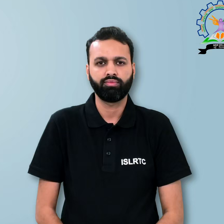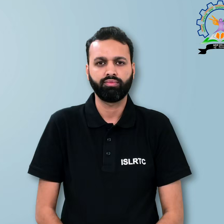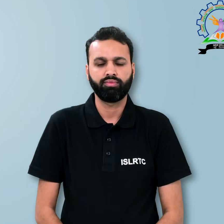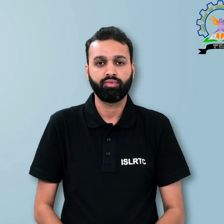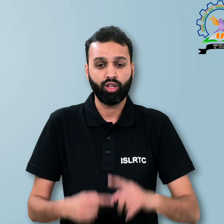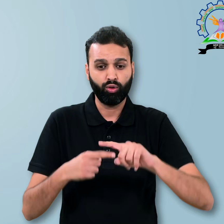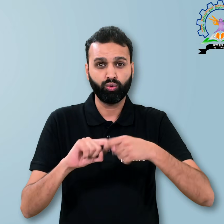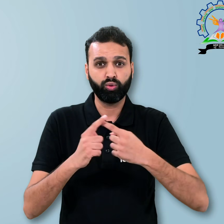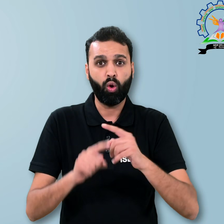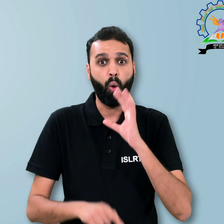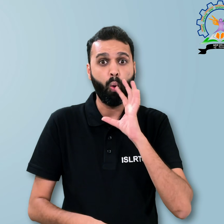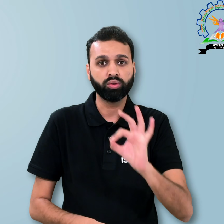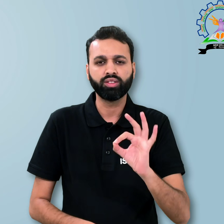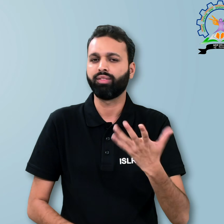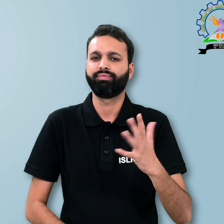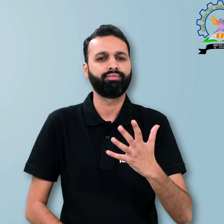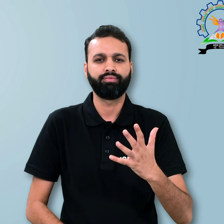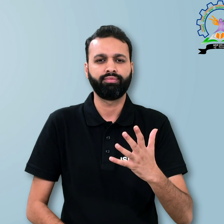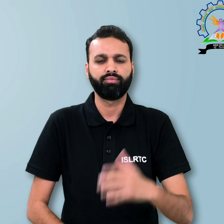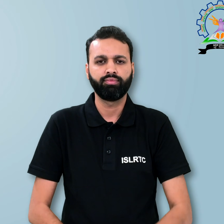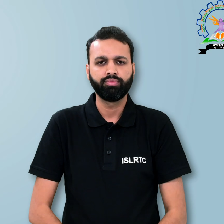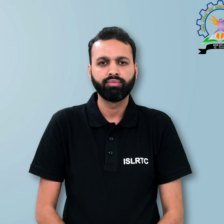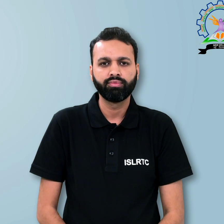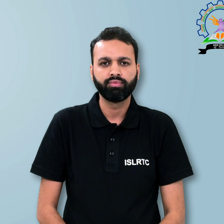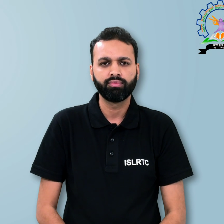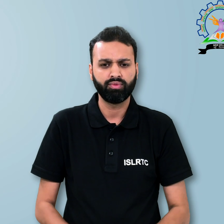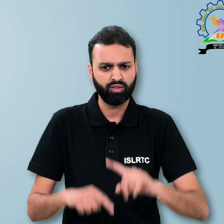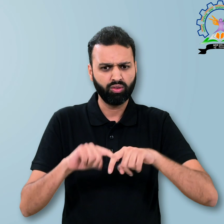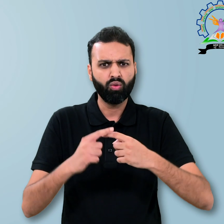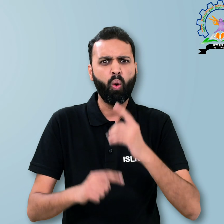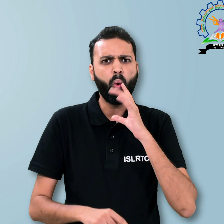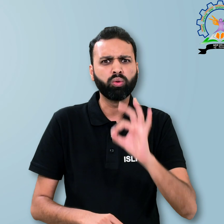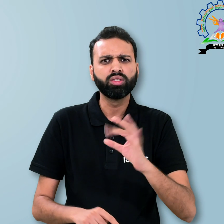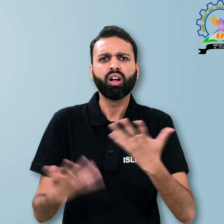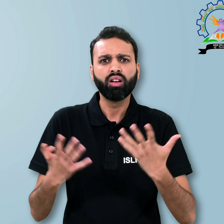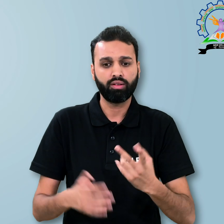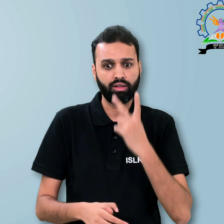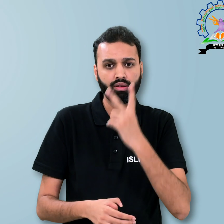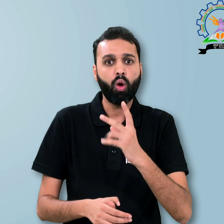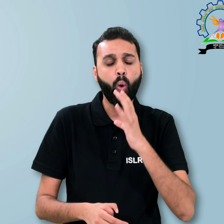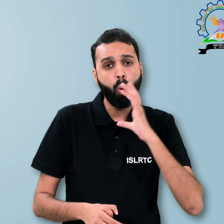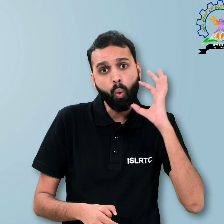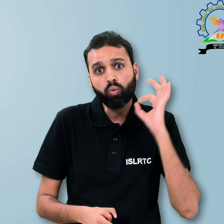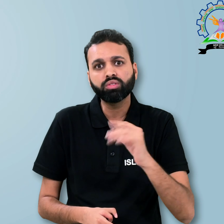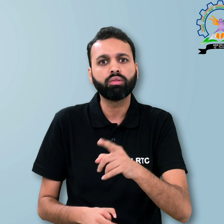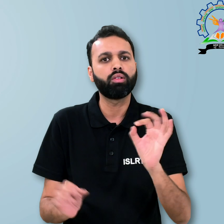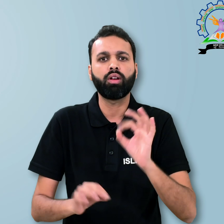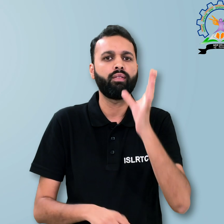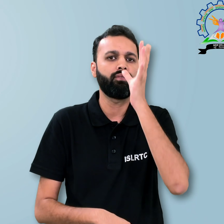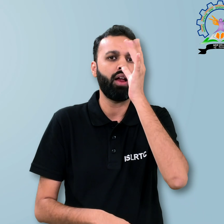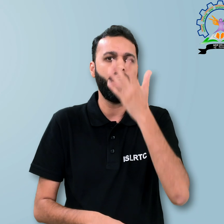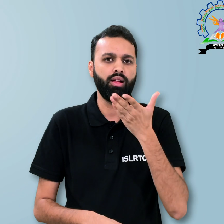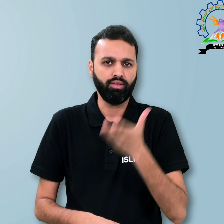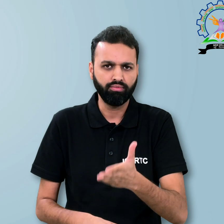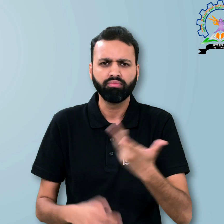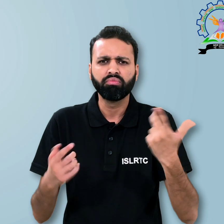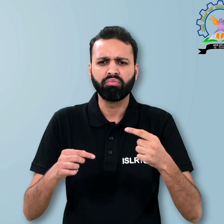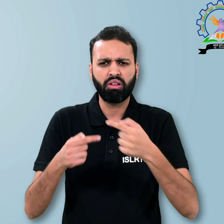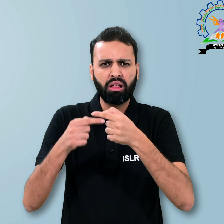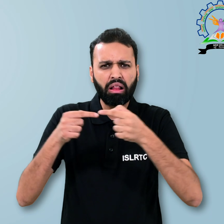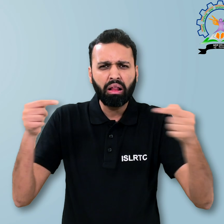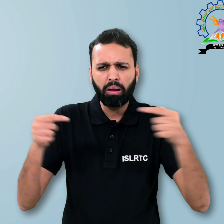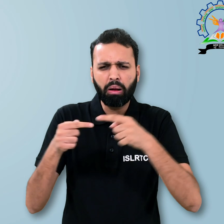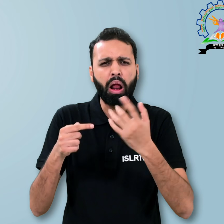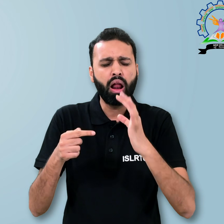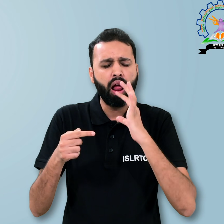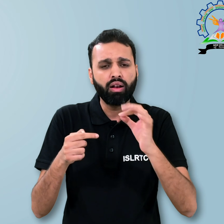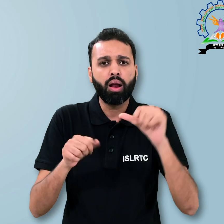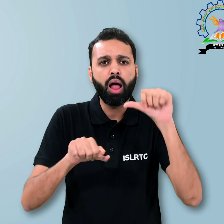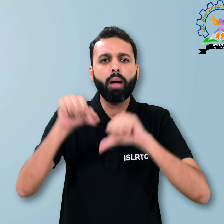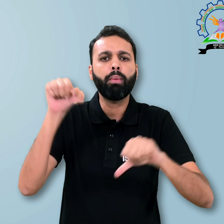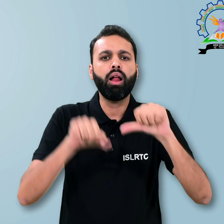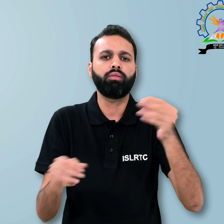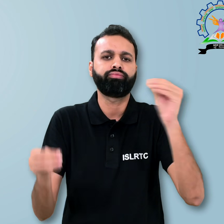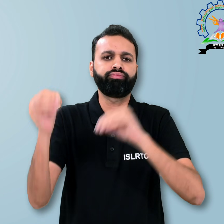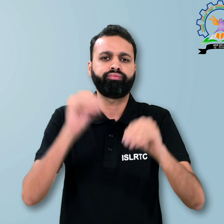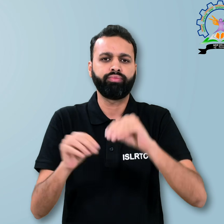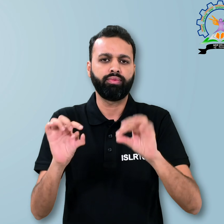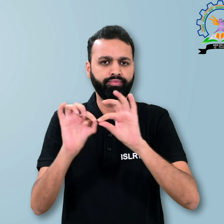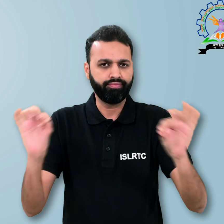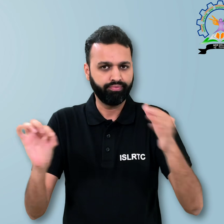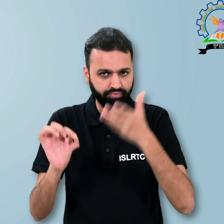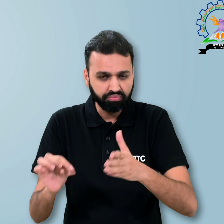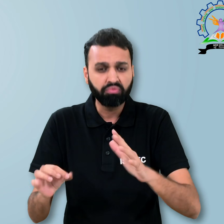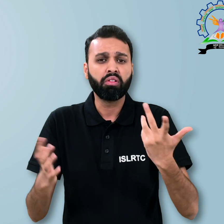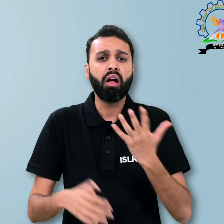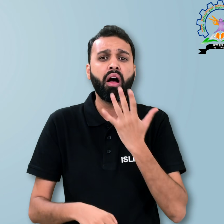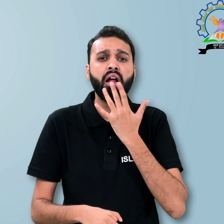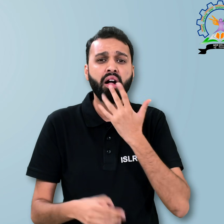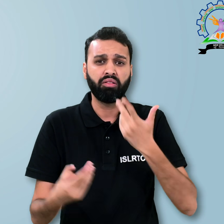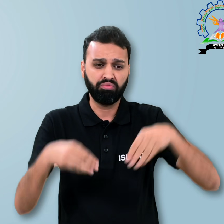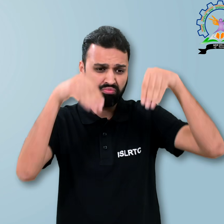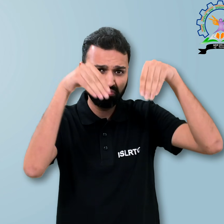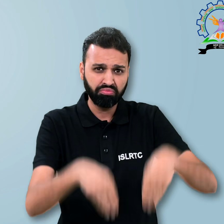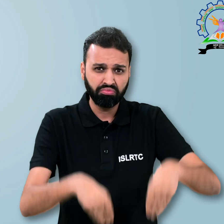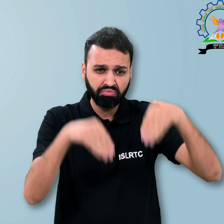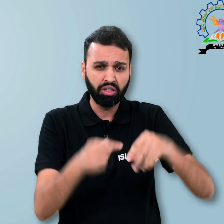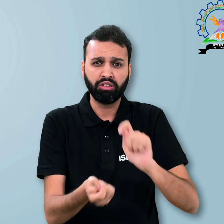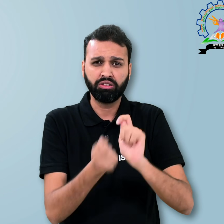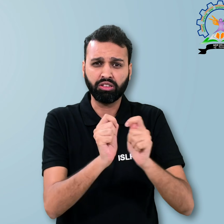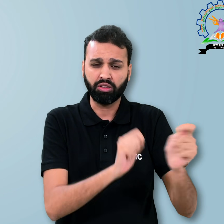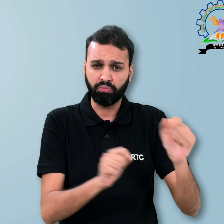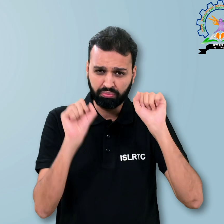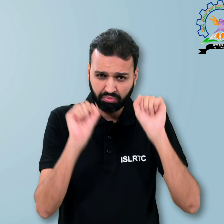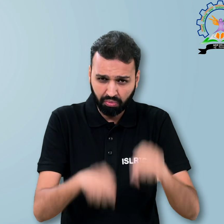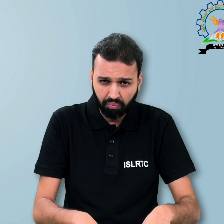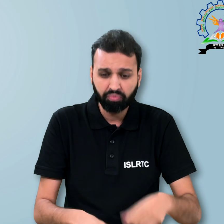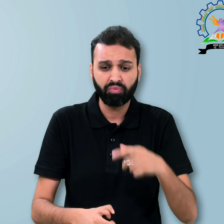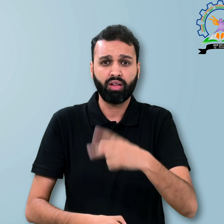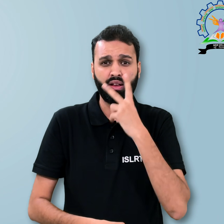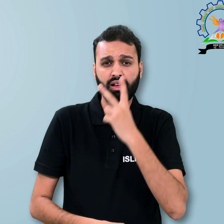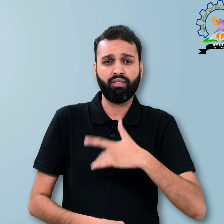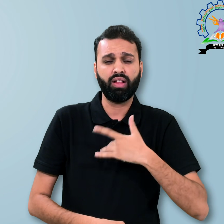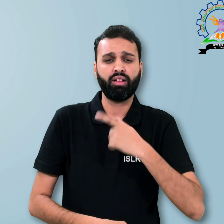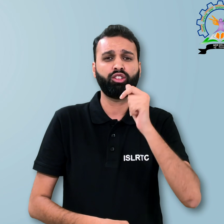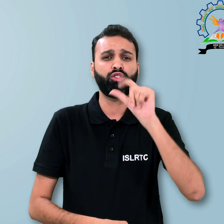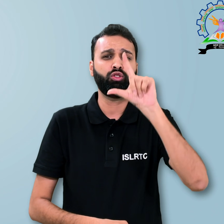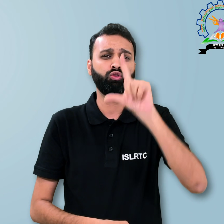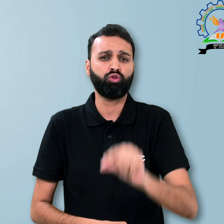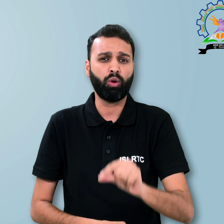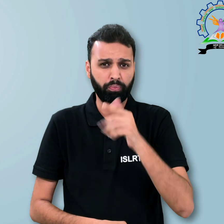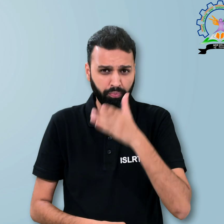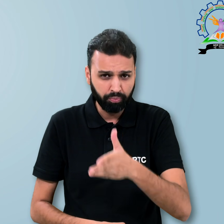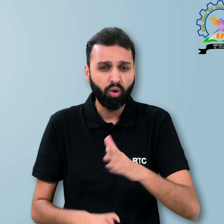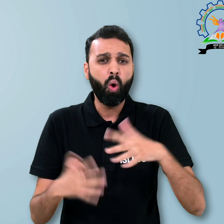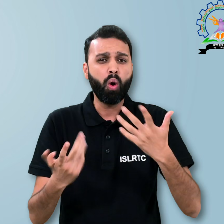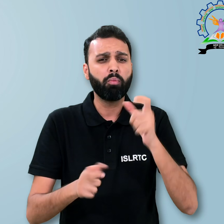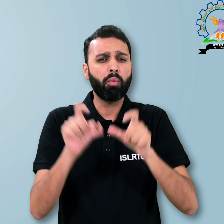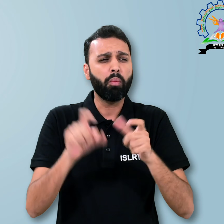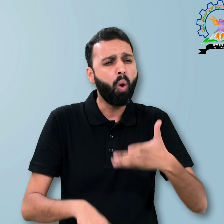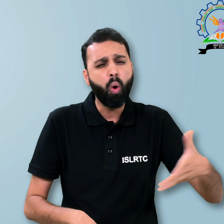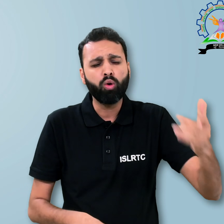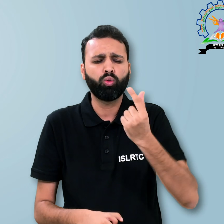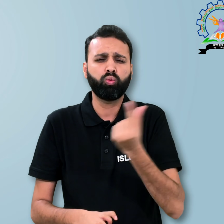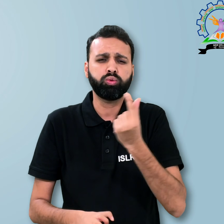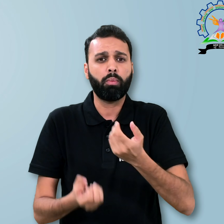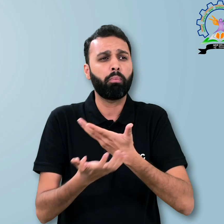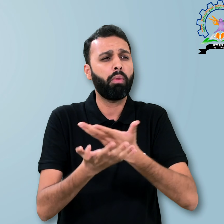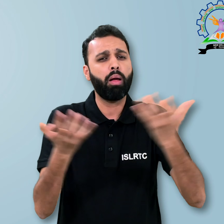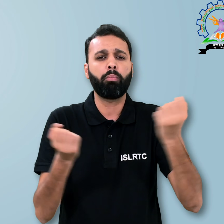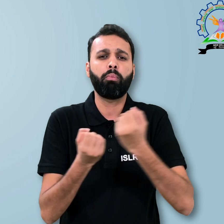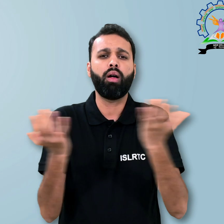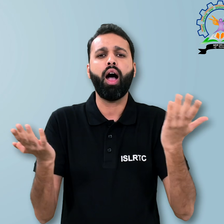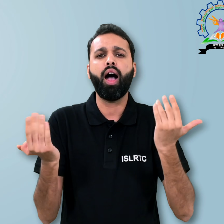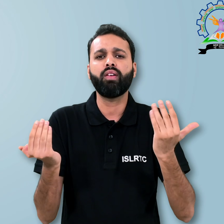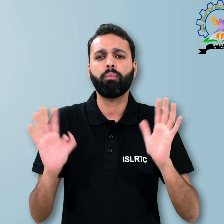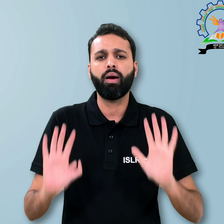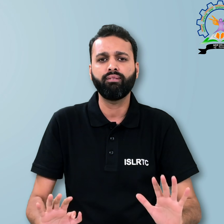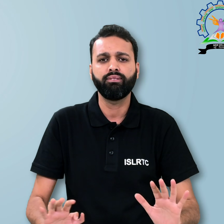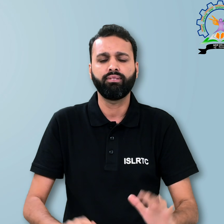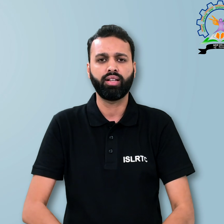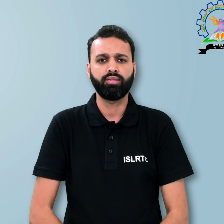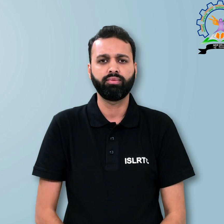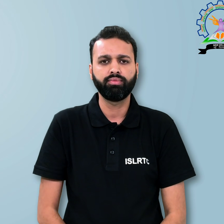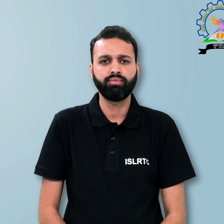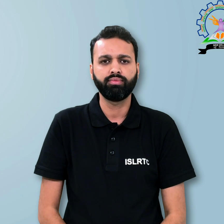Acrylic Acrylic is known as artificial wool or synthetic wool because it resembles wool. Acrylic can be dyed in various colours and is cheaper. This makes acrylic very popular among other fabrics.